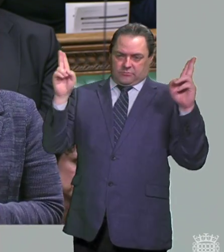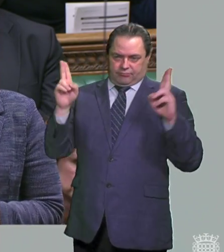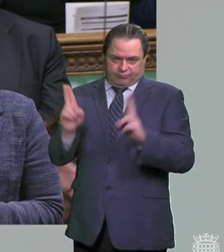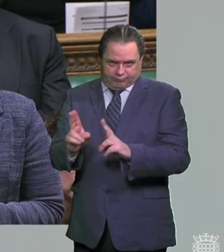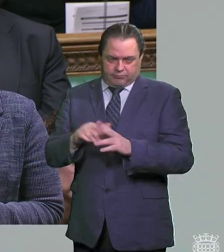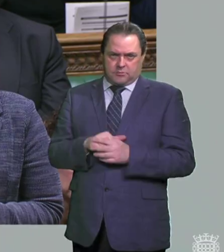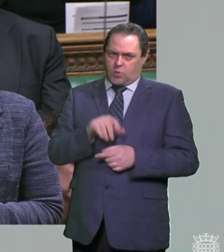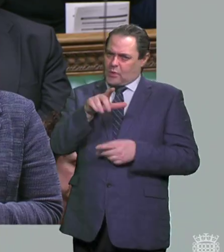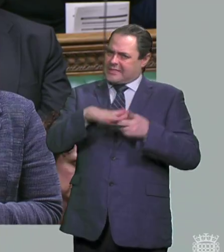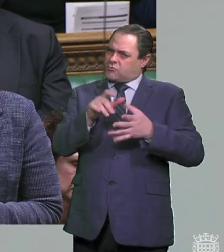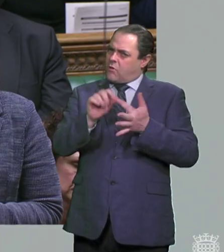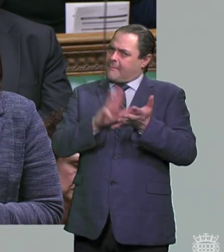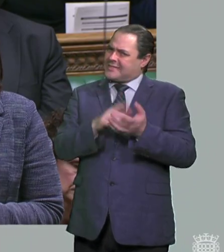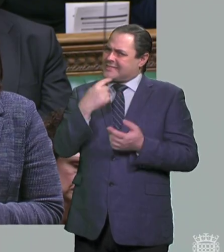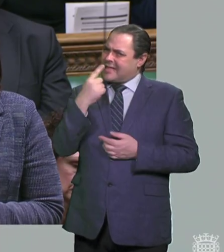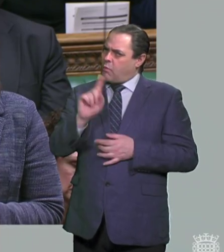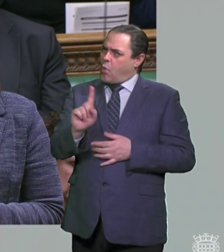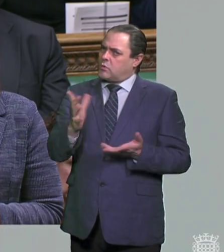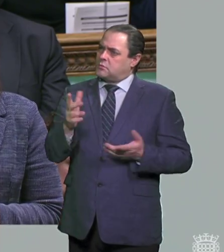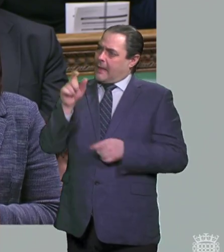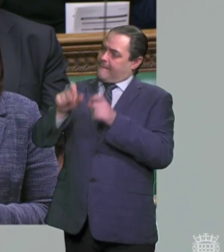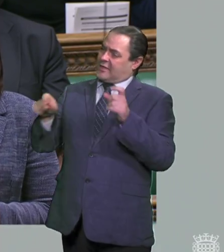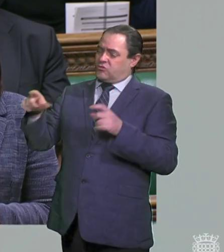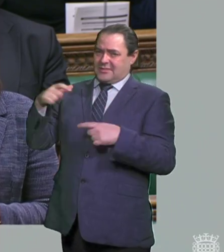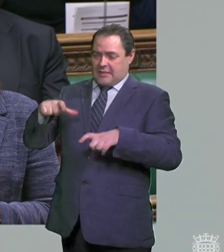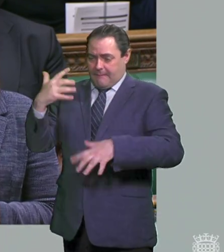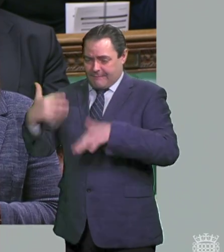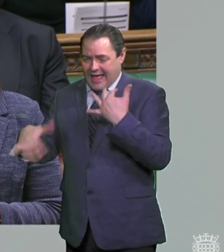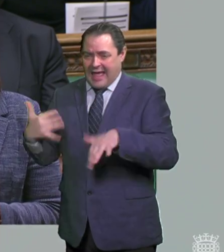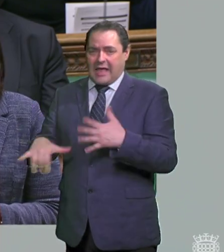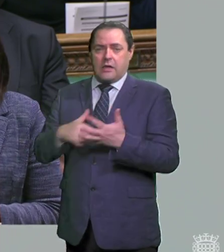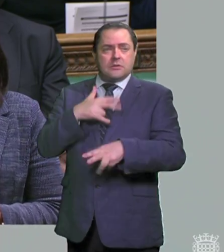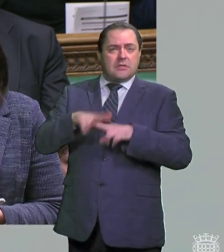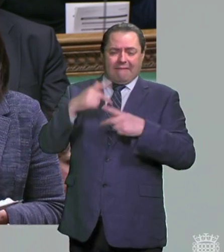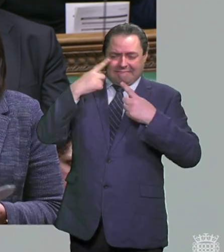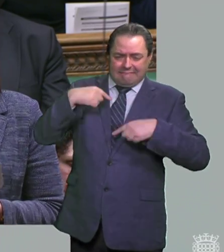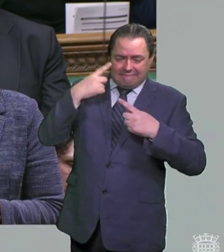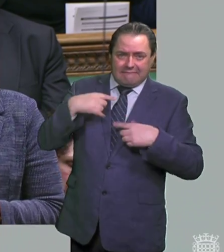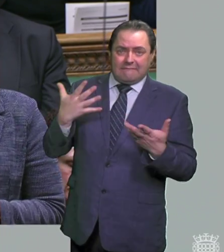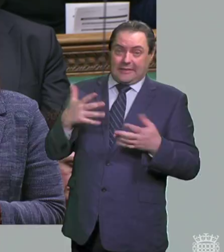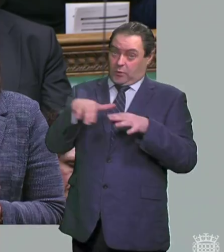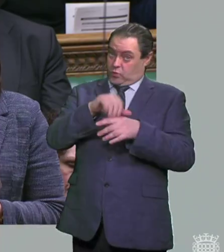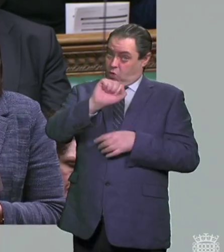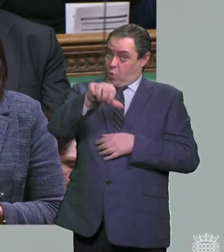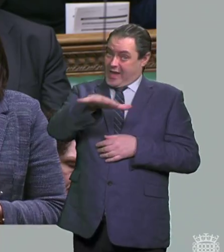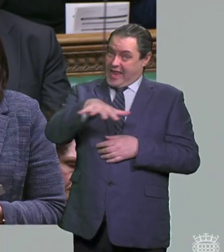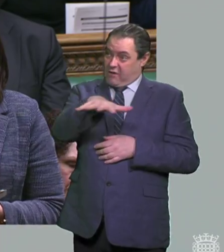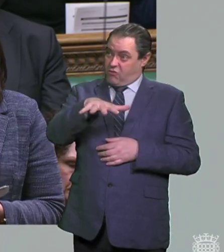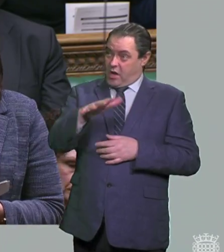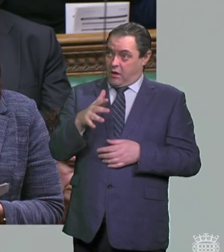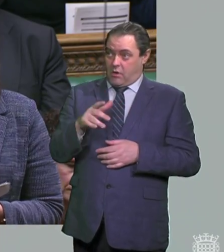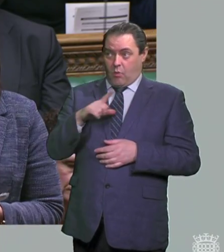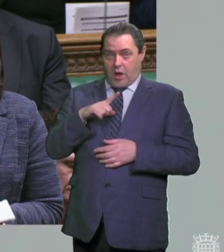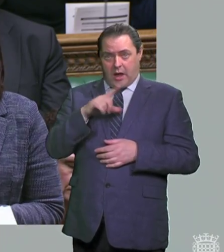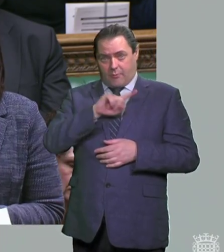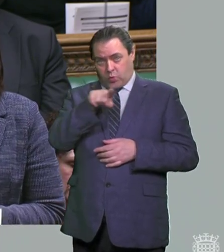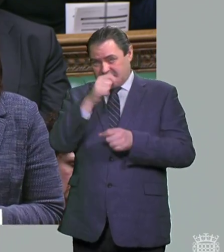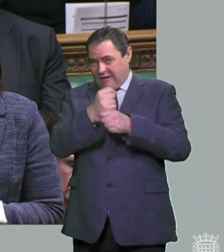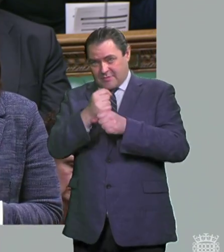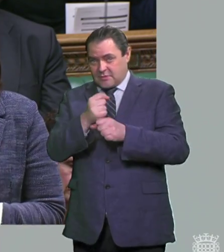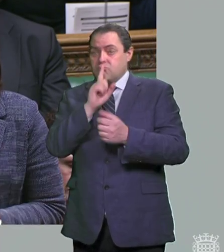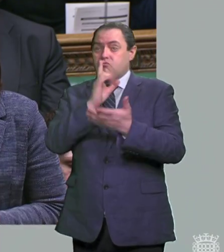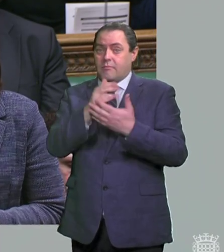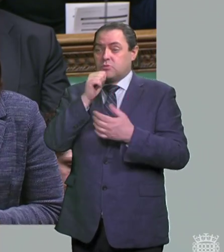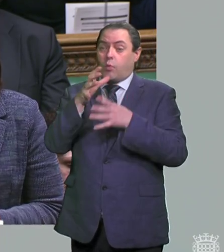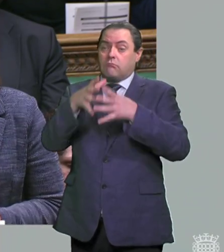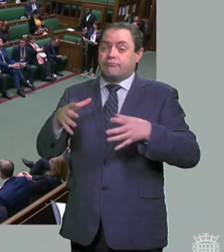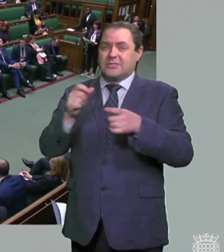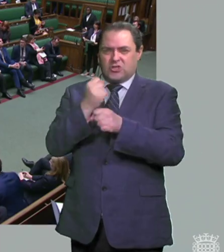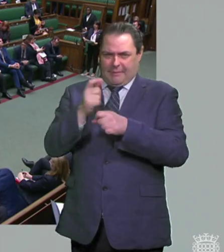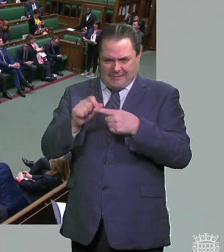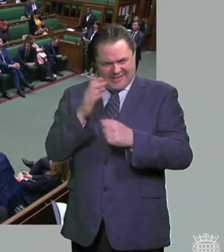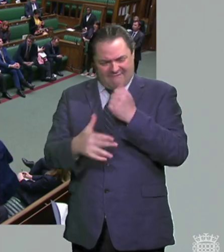What does the Deputy Prime Minister say to patients left in pain and staff left in tears—including some in his own constituency—as a result of the Government’s failed promise to recruit more GPs?